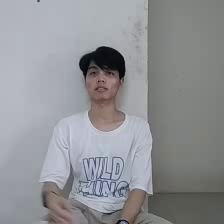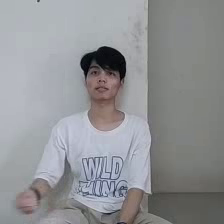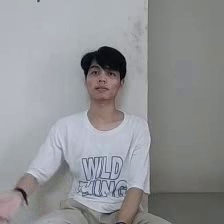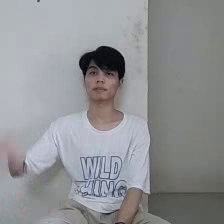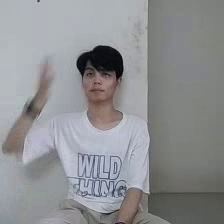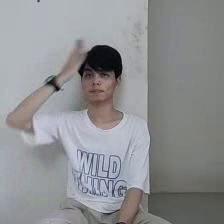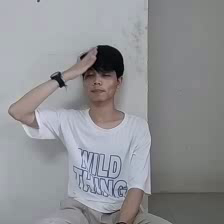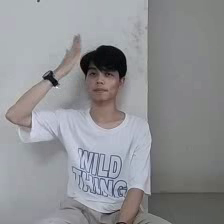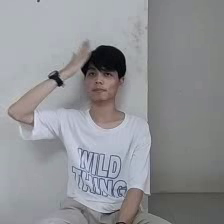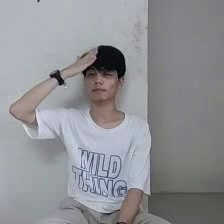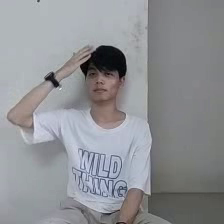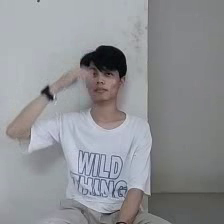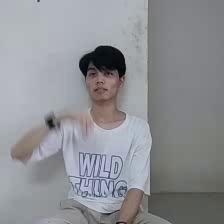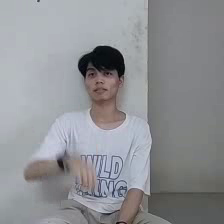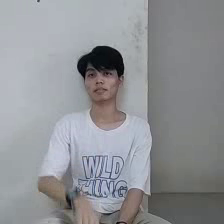Biết